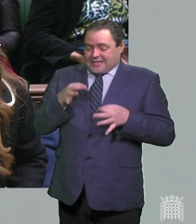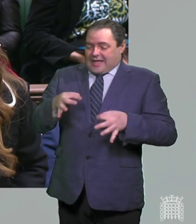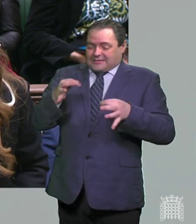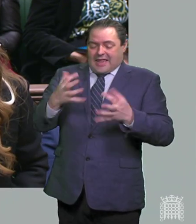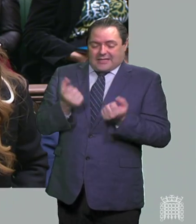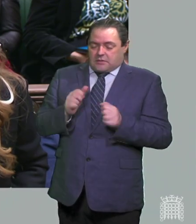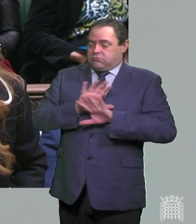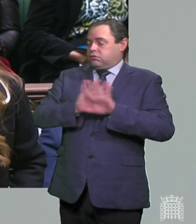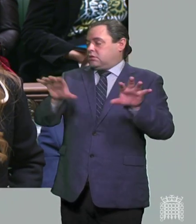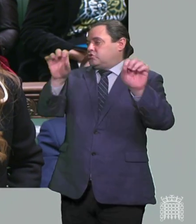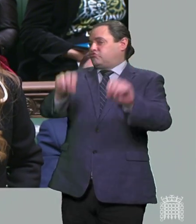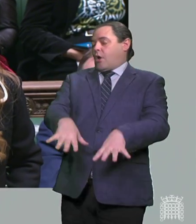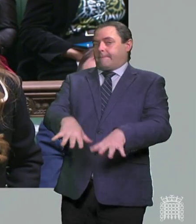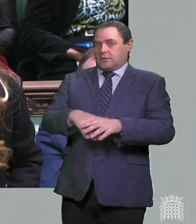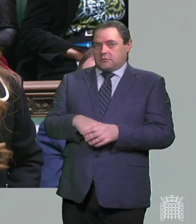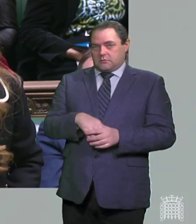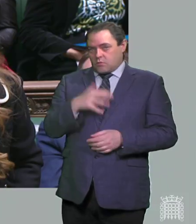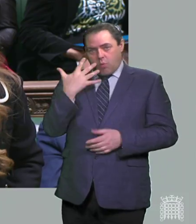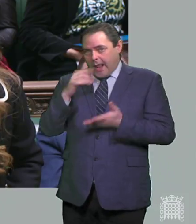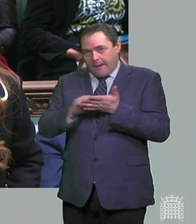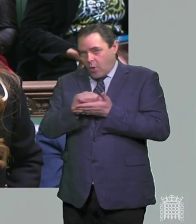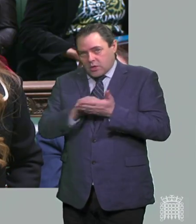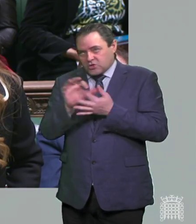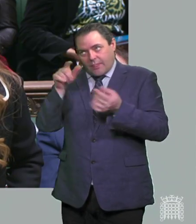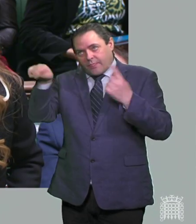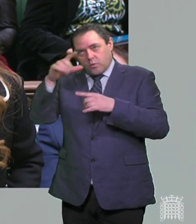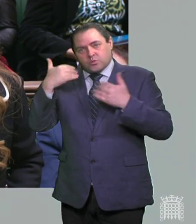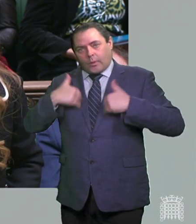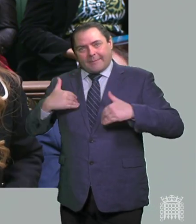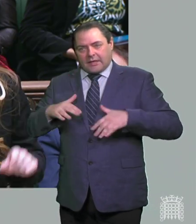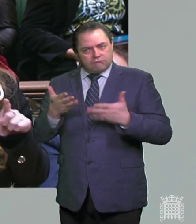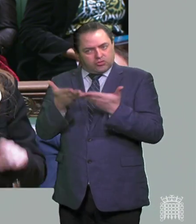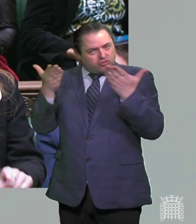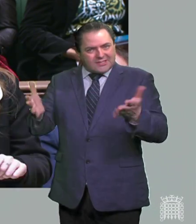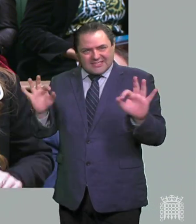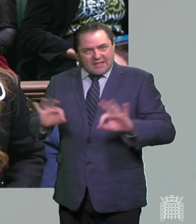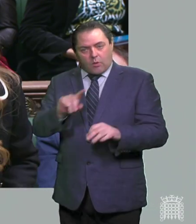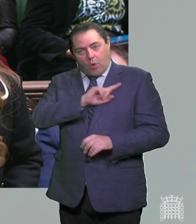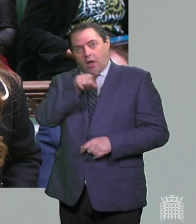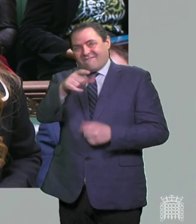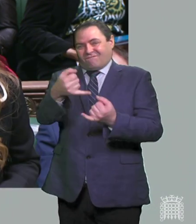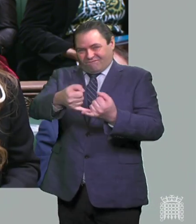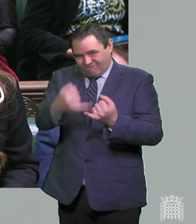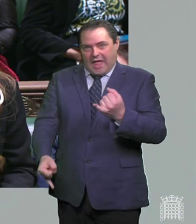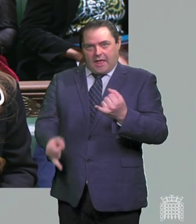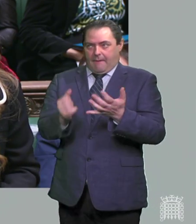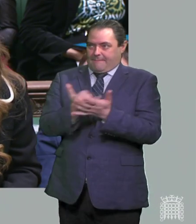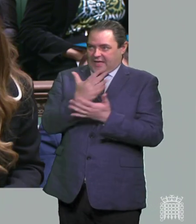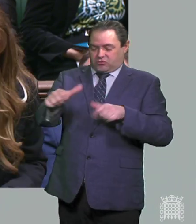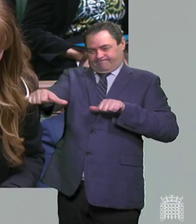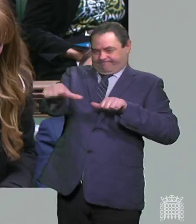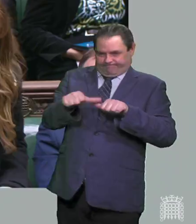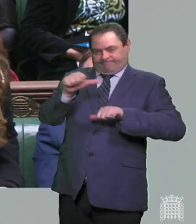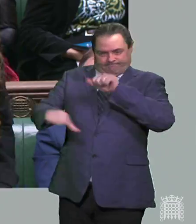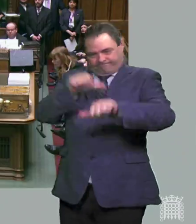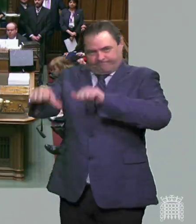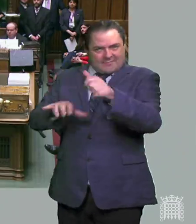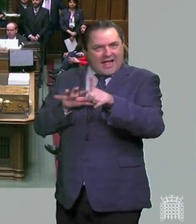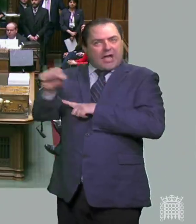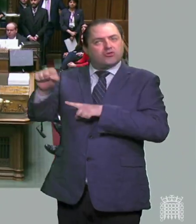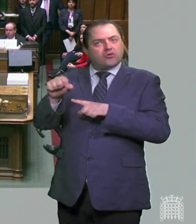When will he apologise to all those women denied justice because of his failure to sort the court backlog?